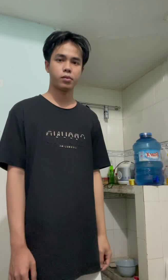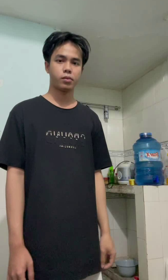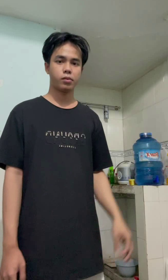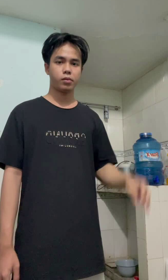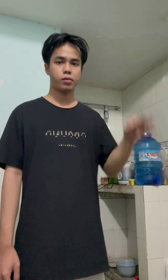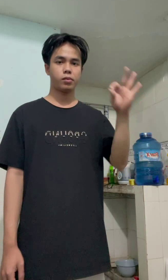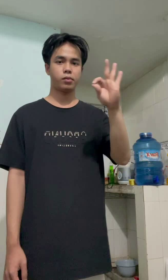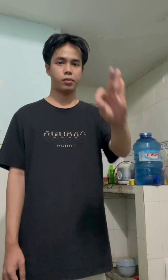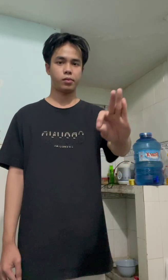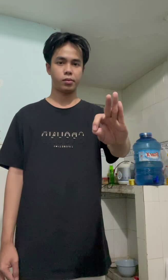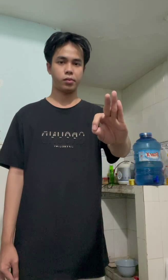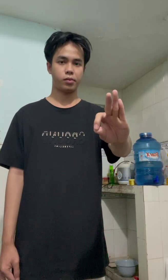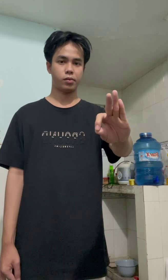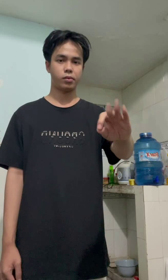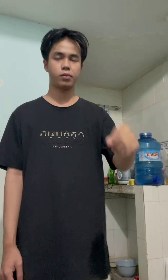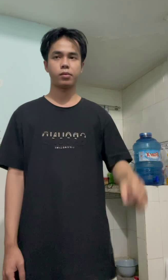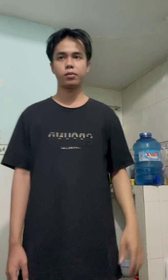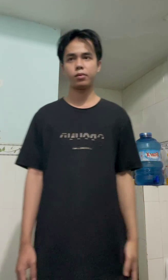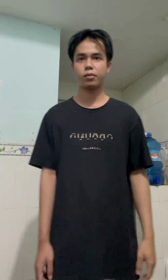t